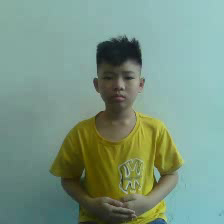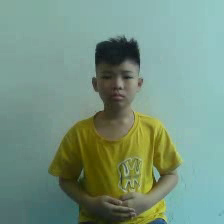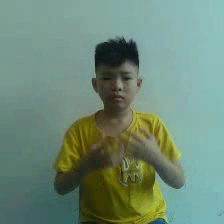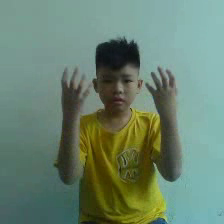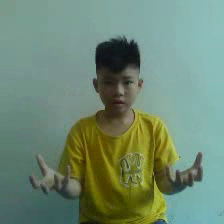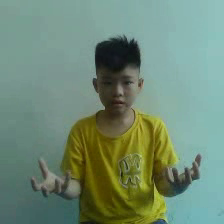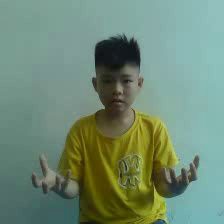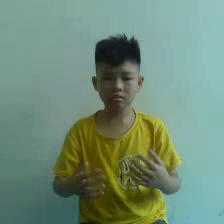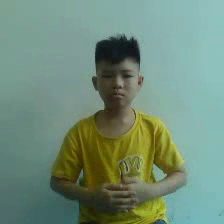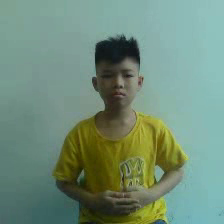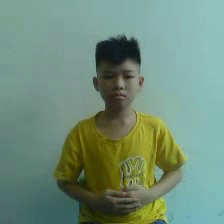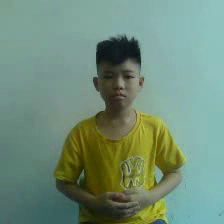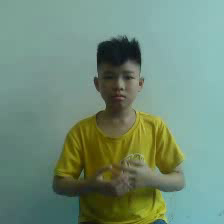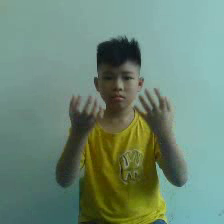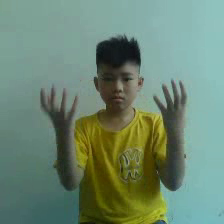Nặng